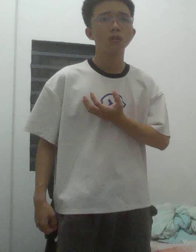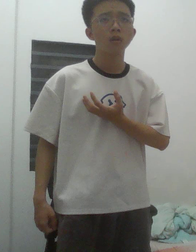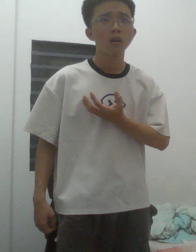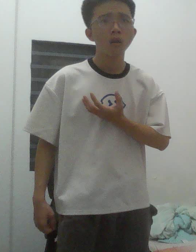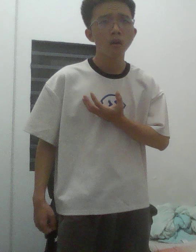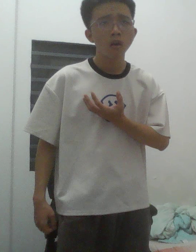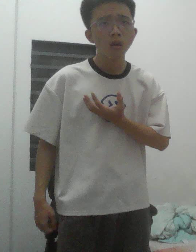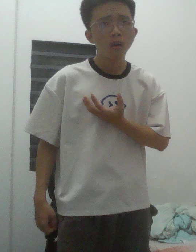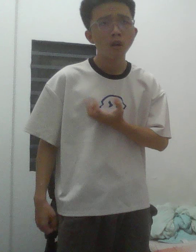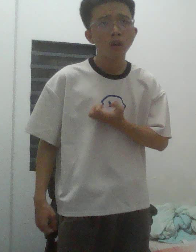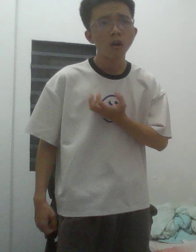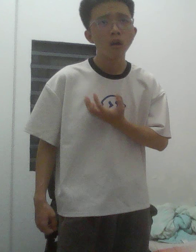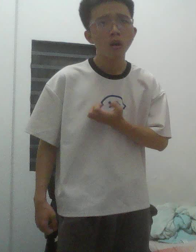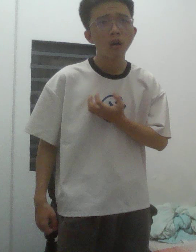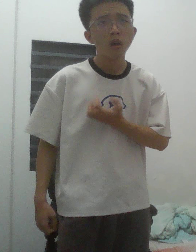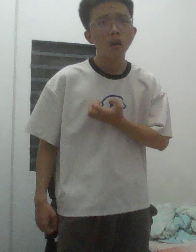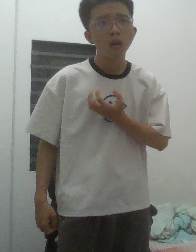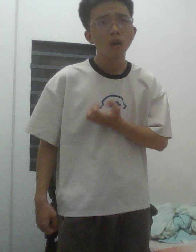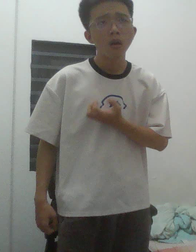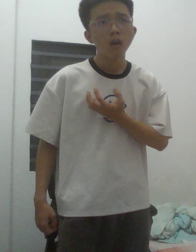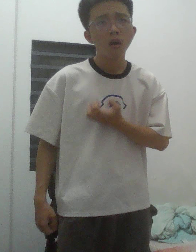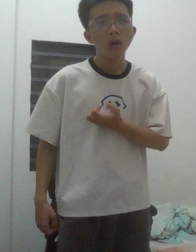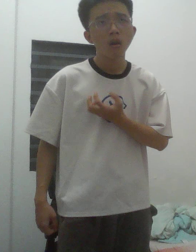lo so